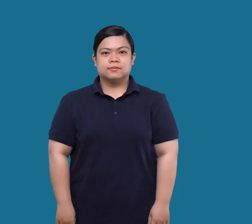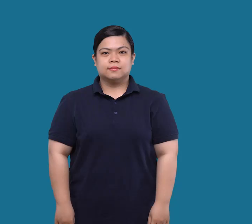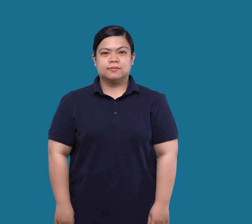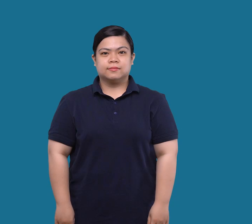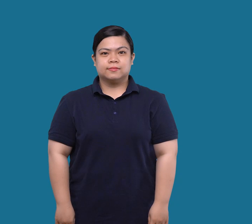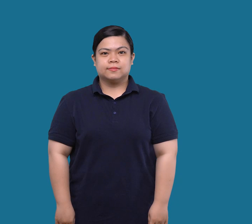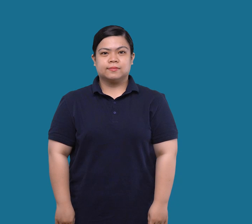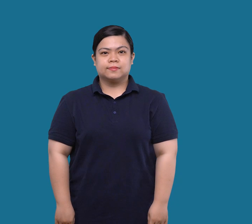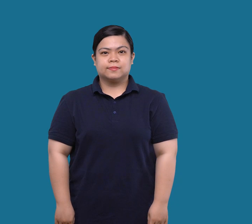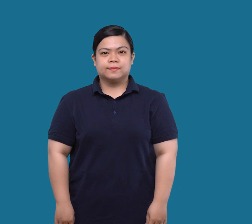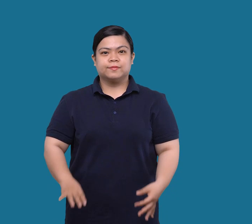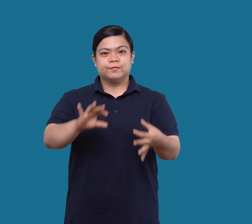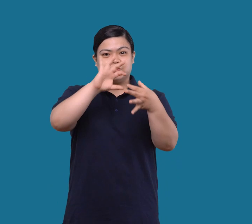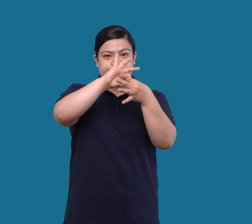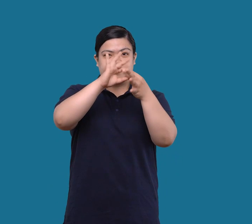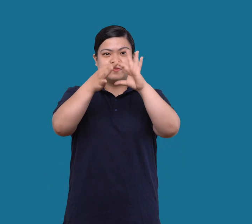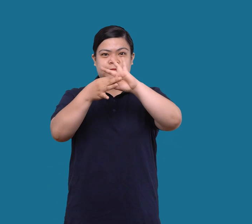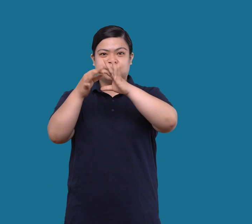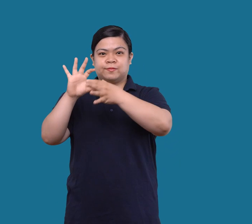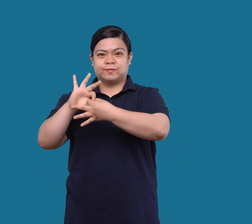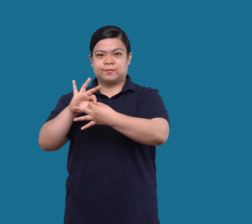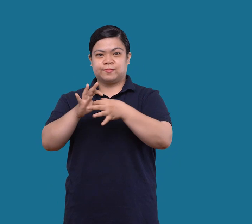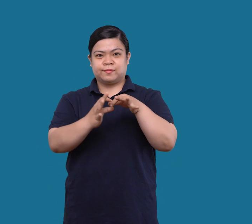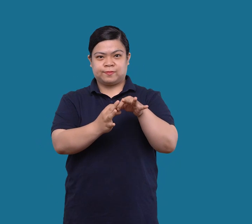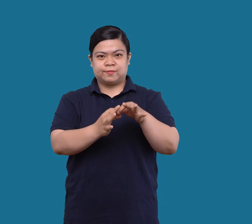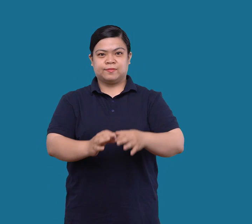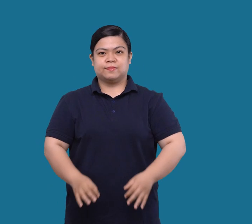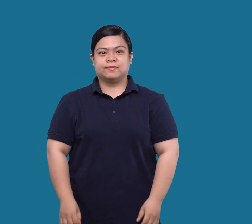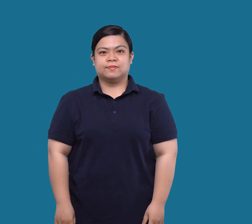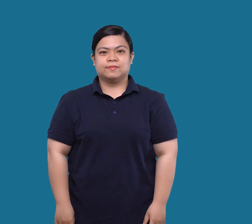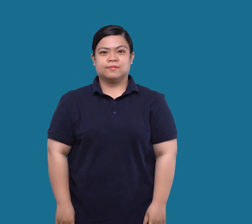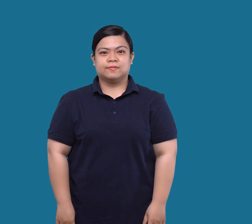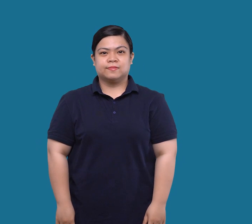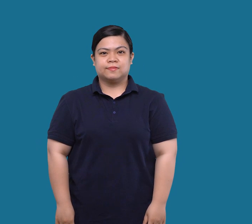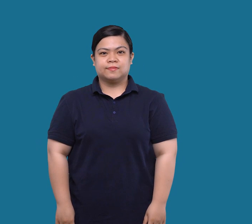Ô-lim-píc